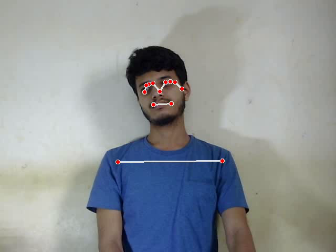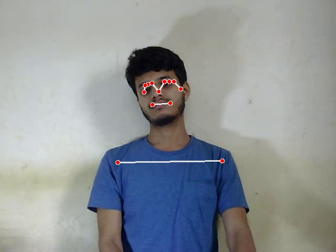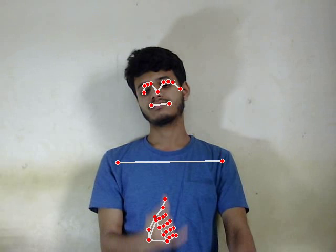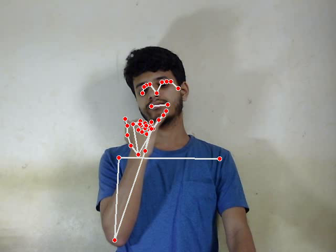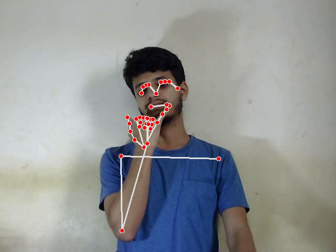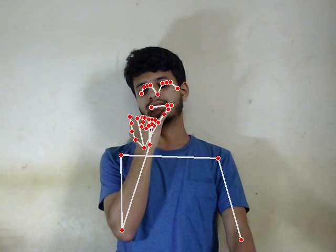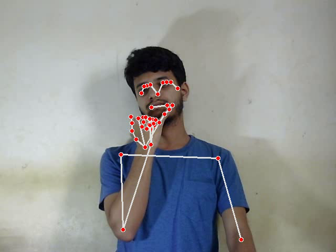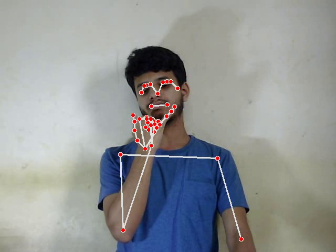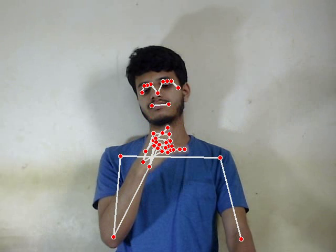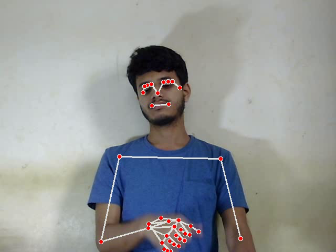wrong